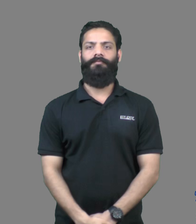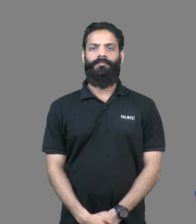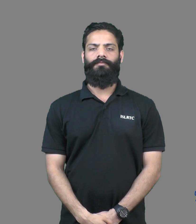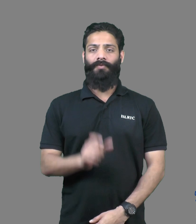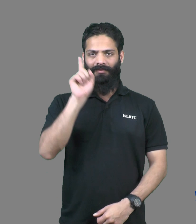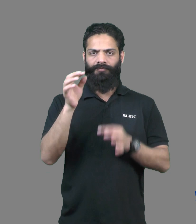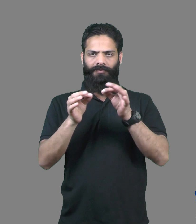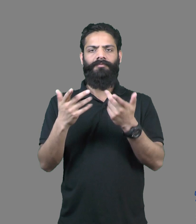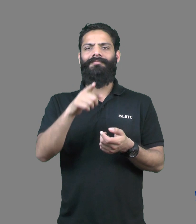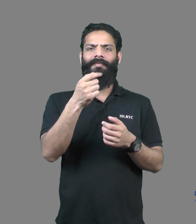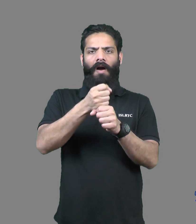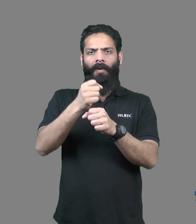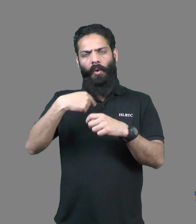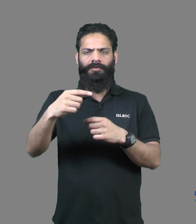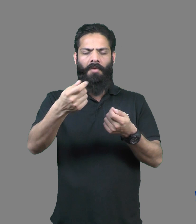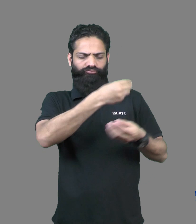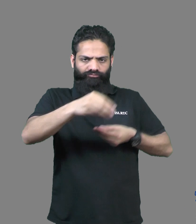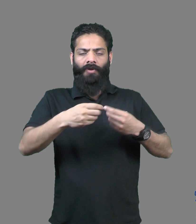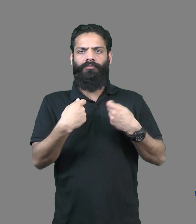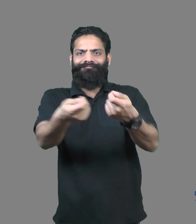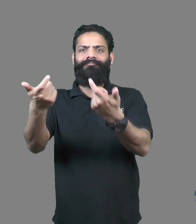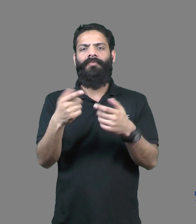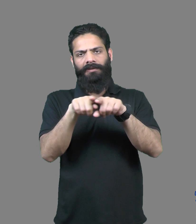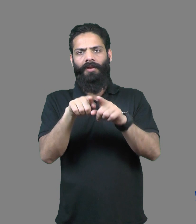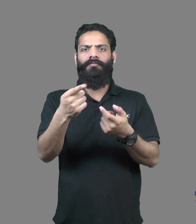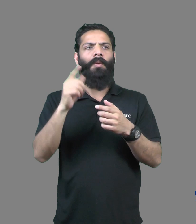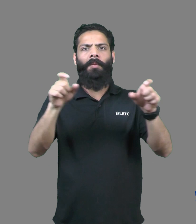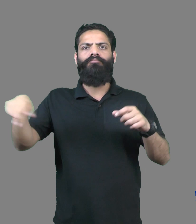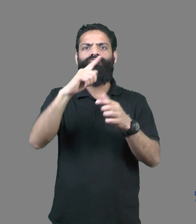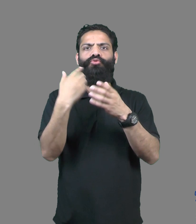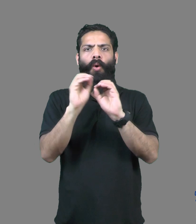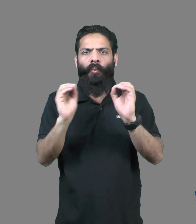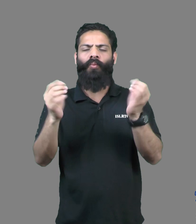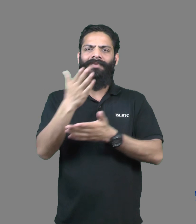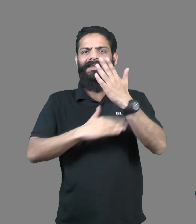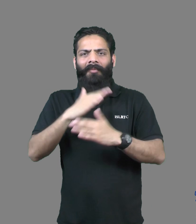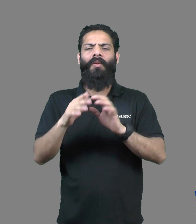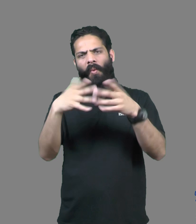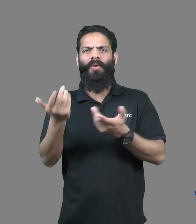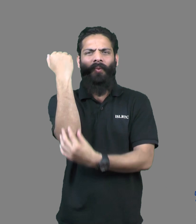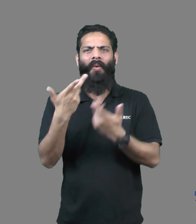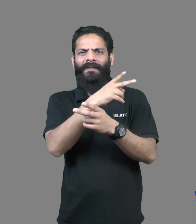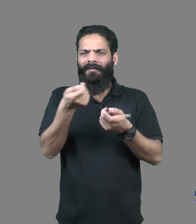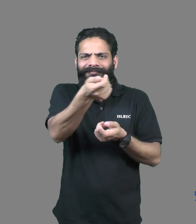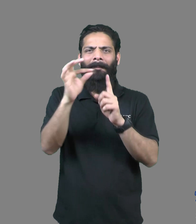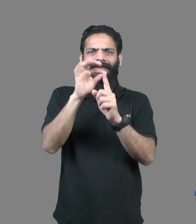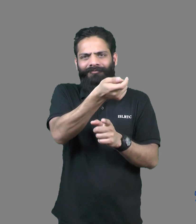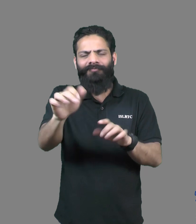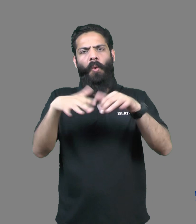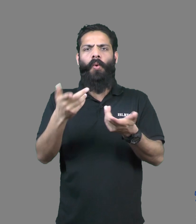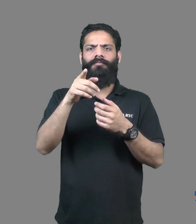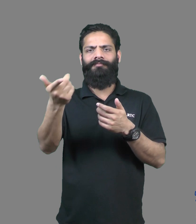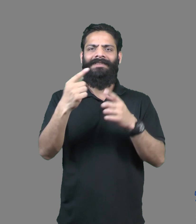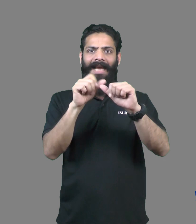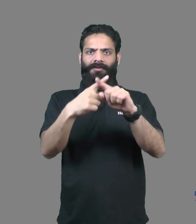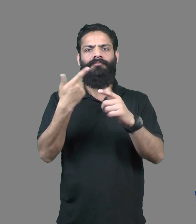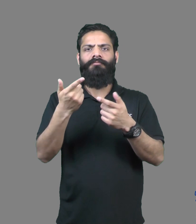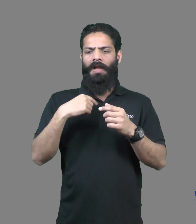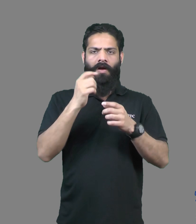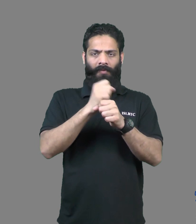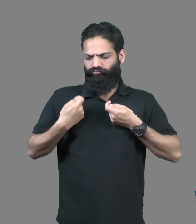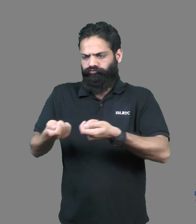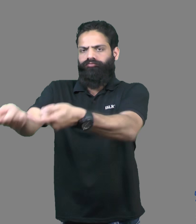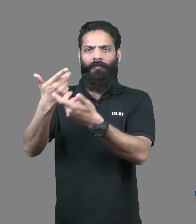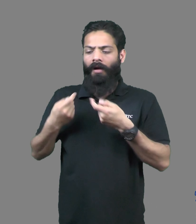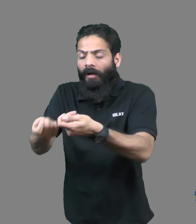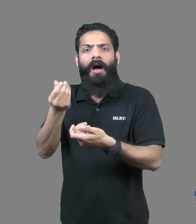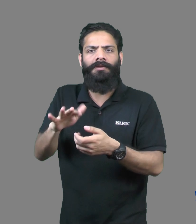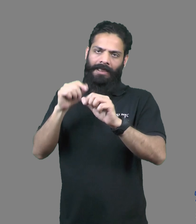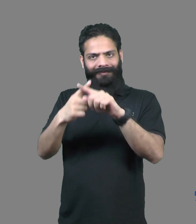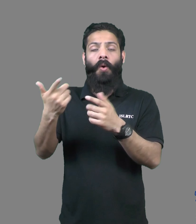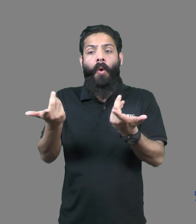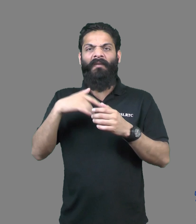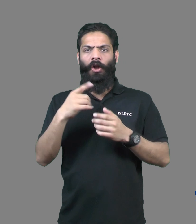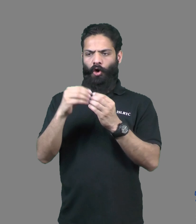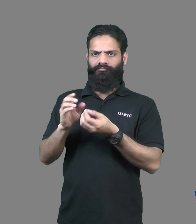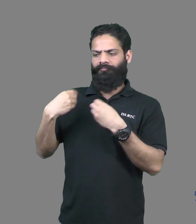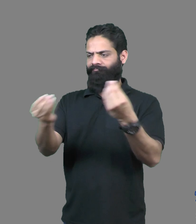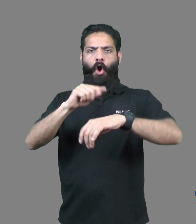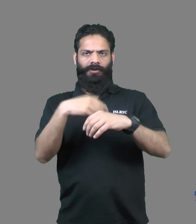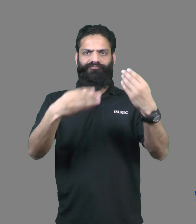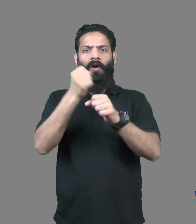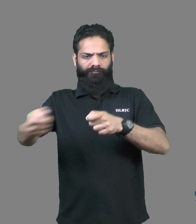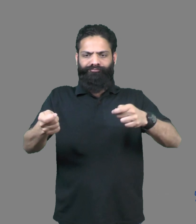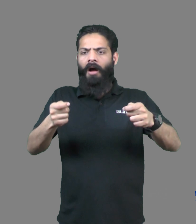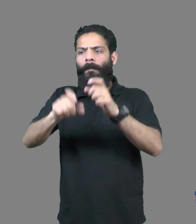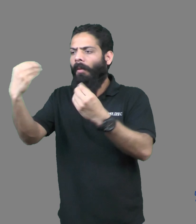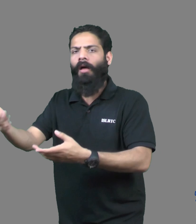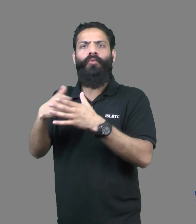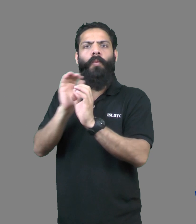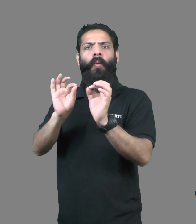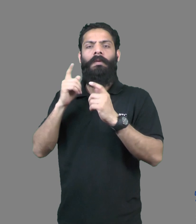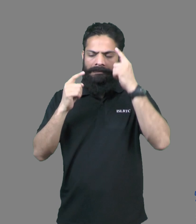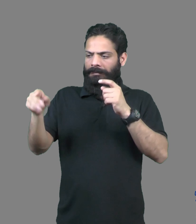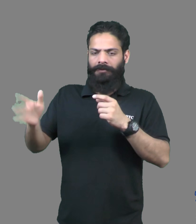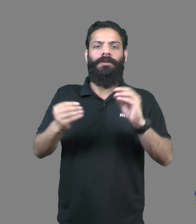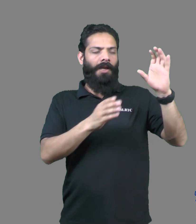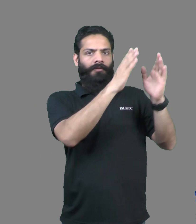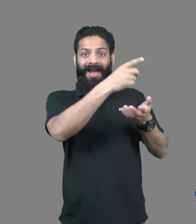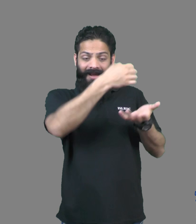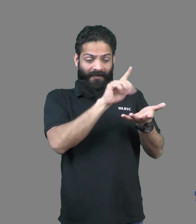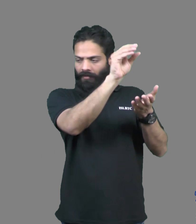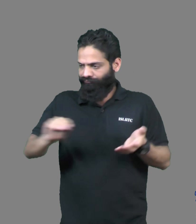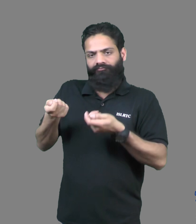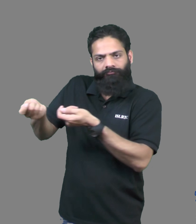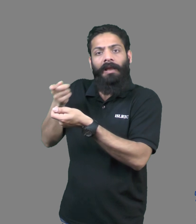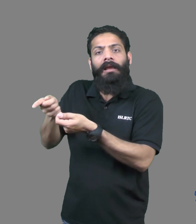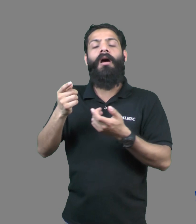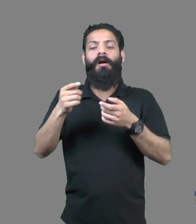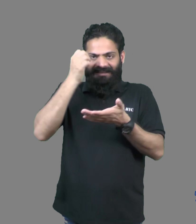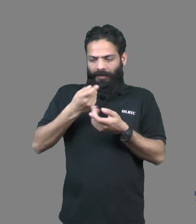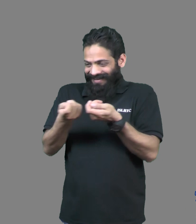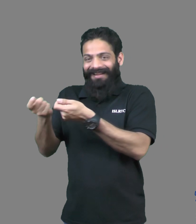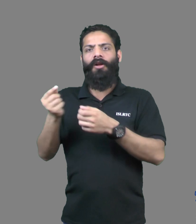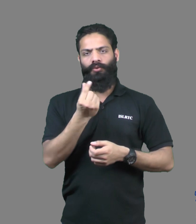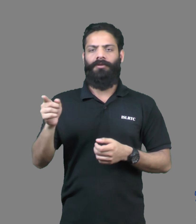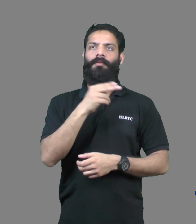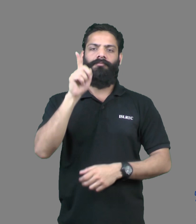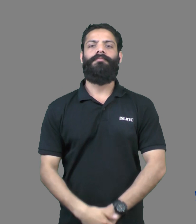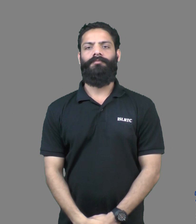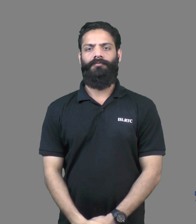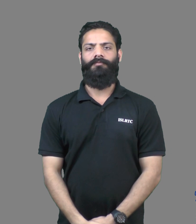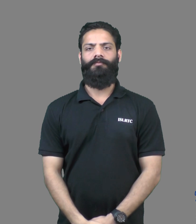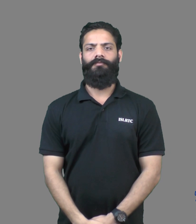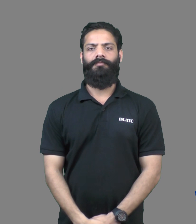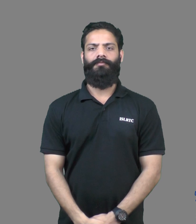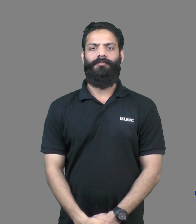Automatic Stabilizer